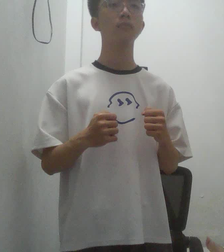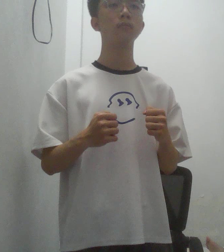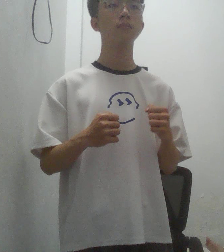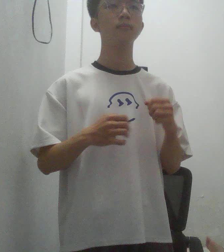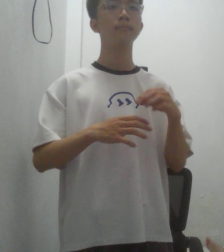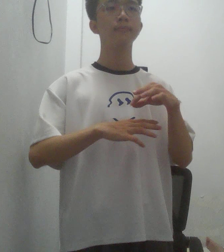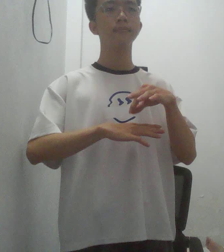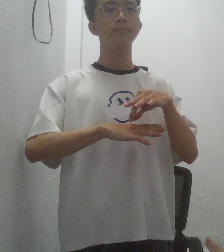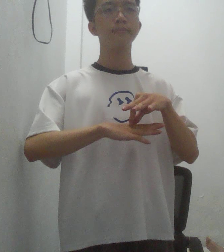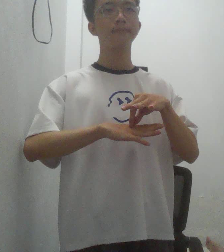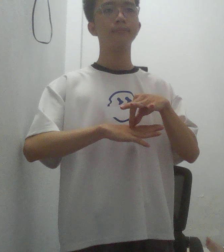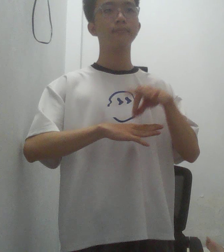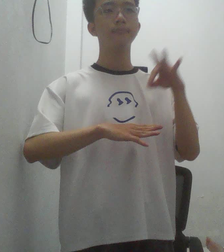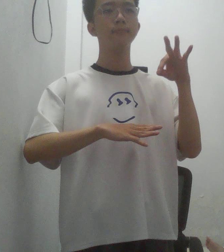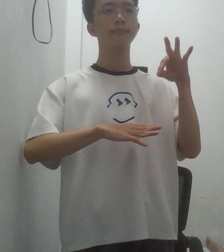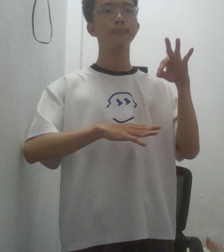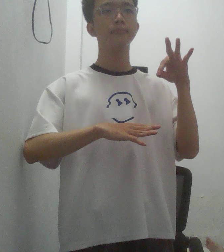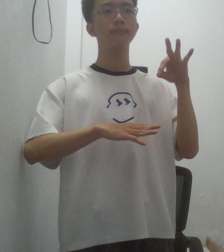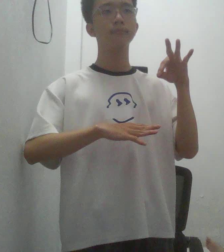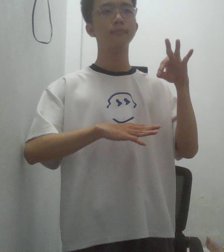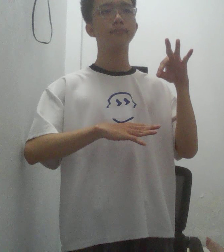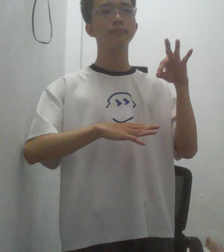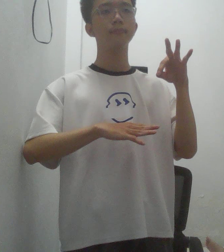tuan